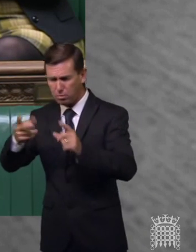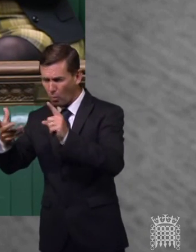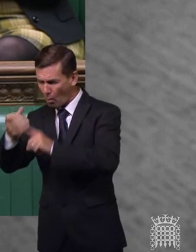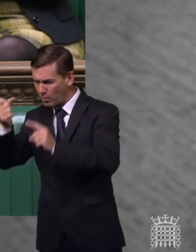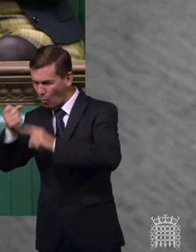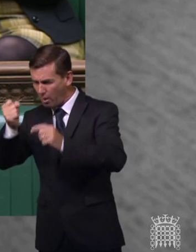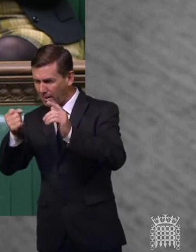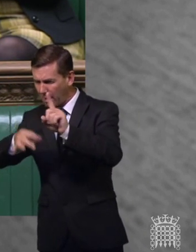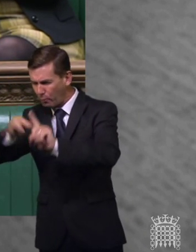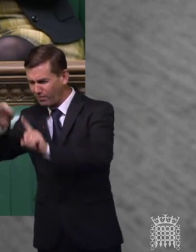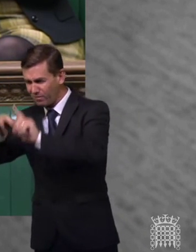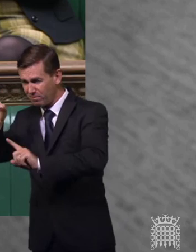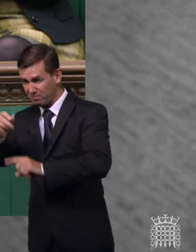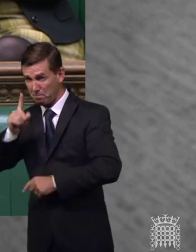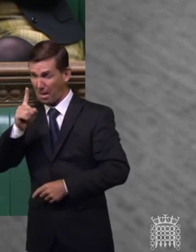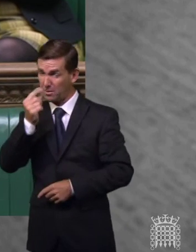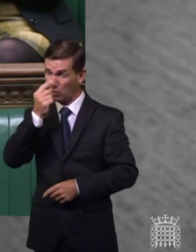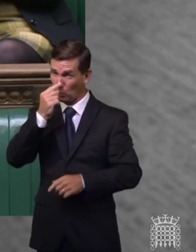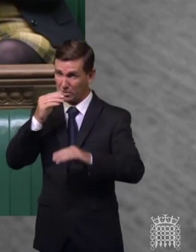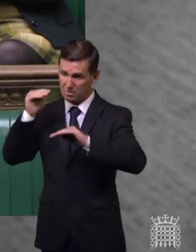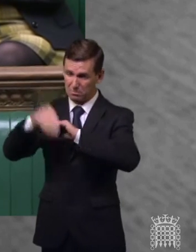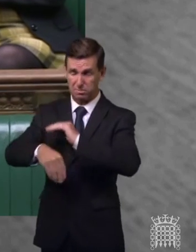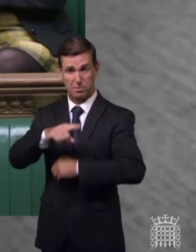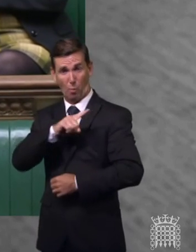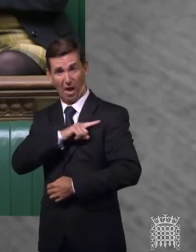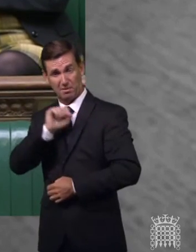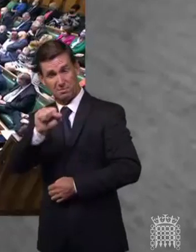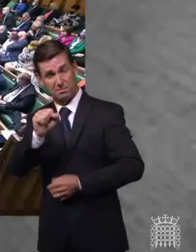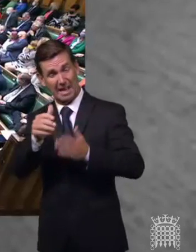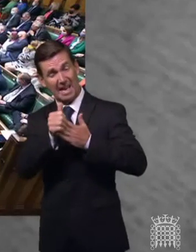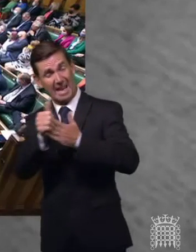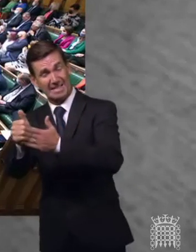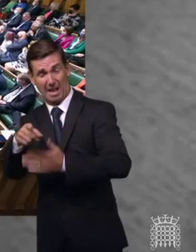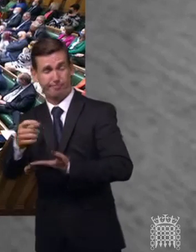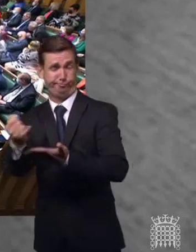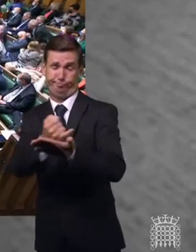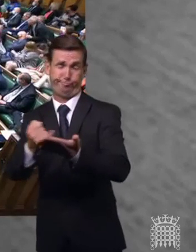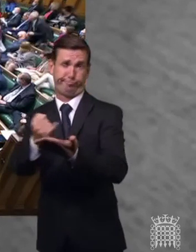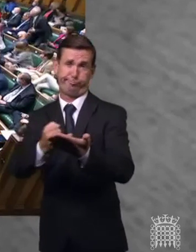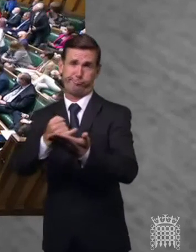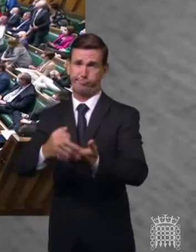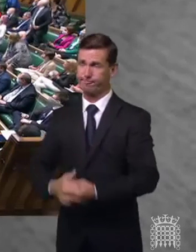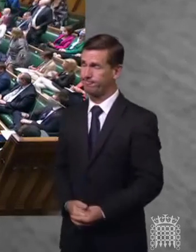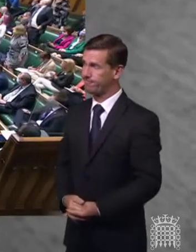That is the cost of careless leadership.